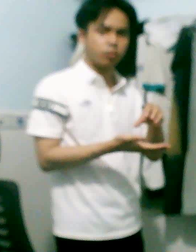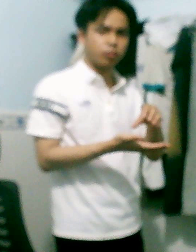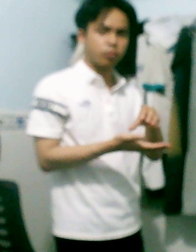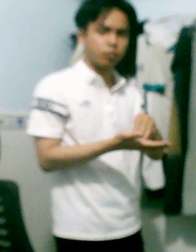tieng viet